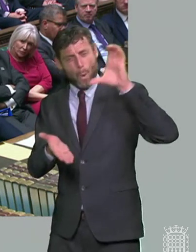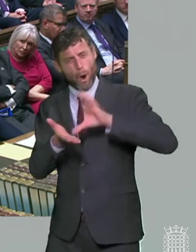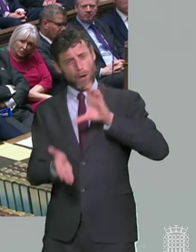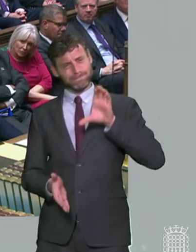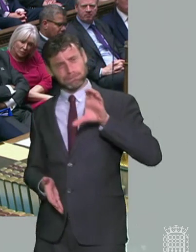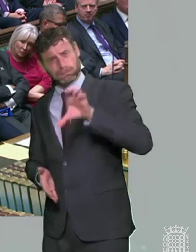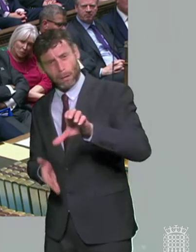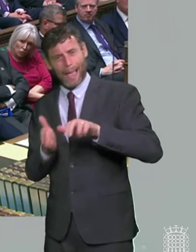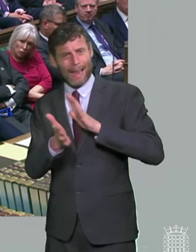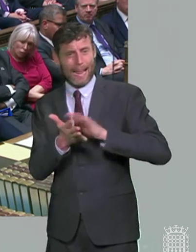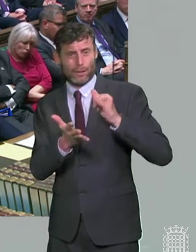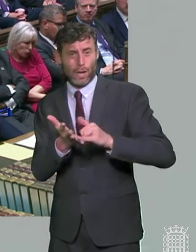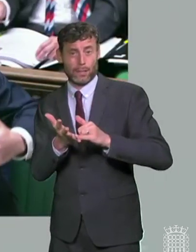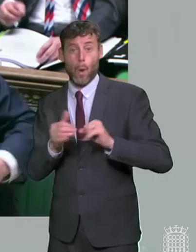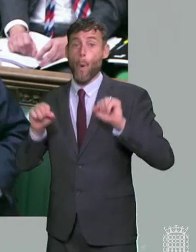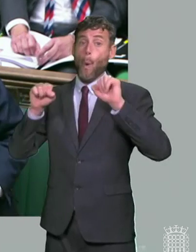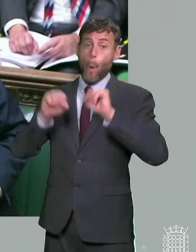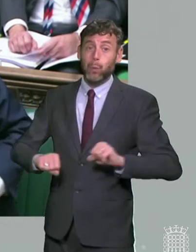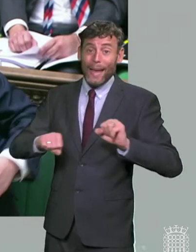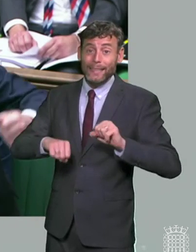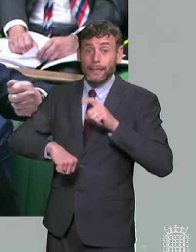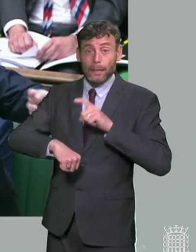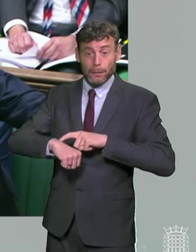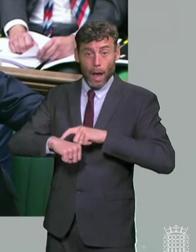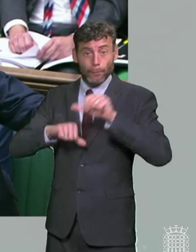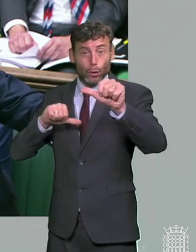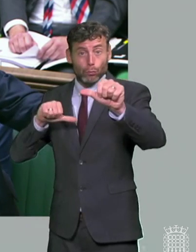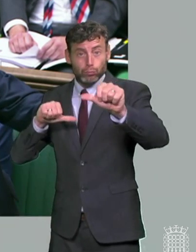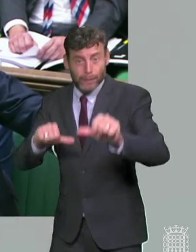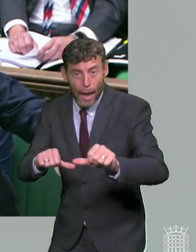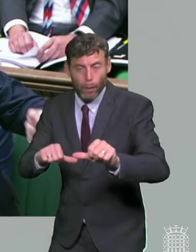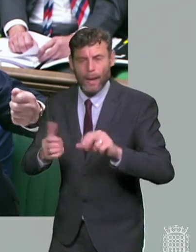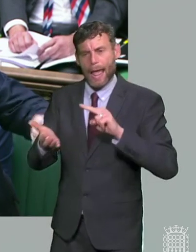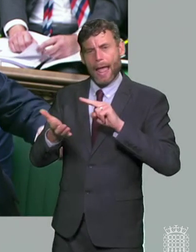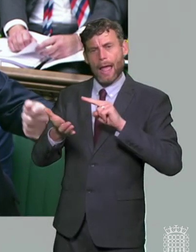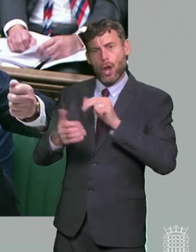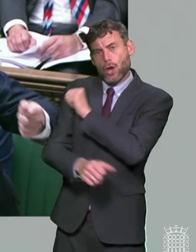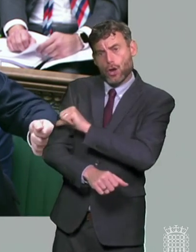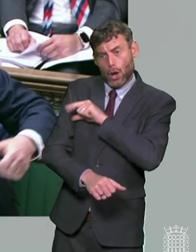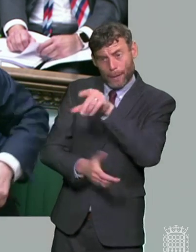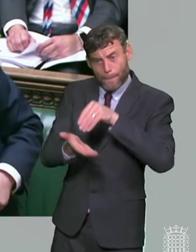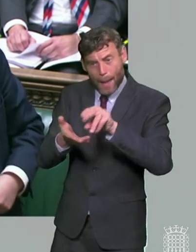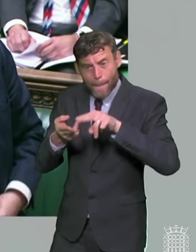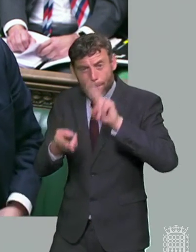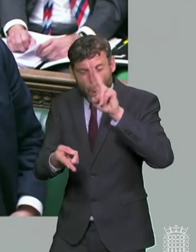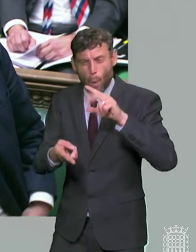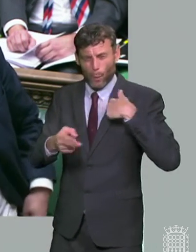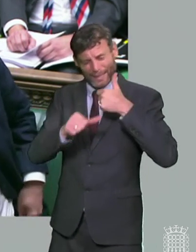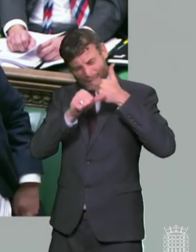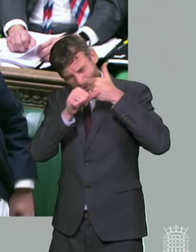We are cutting waiting times, raising standards, paying nurses more and supporting our fantastic NHS.